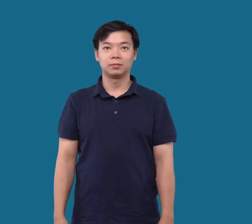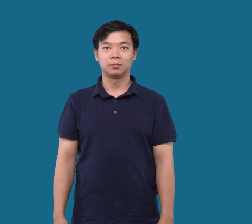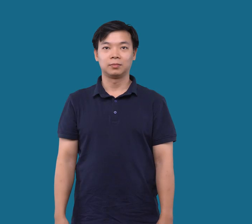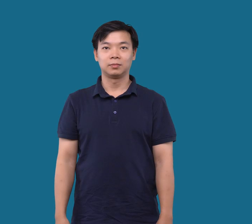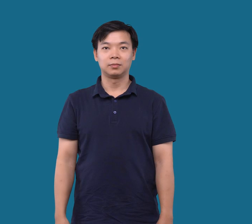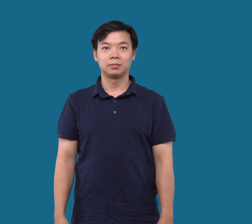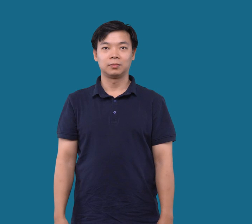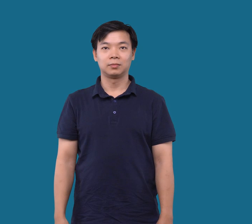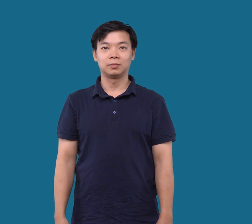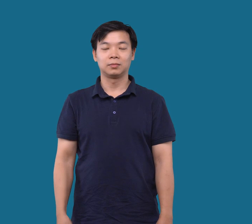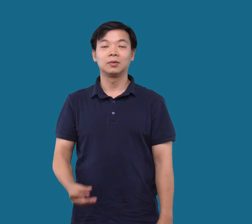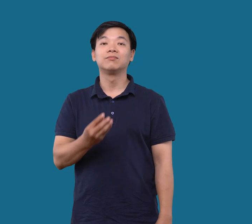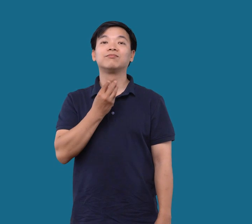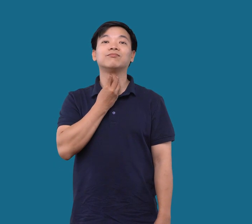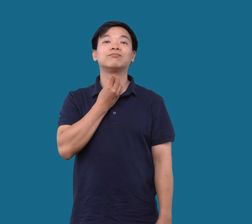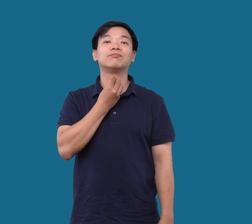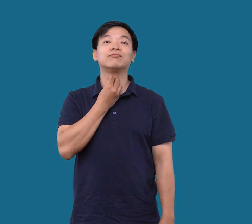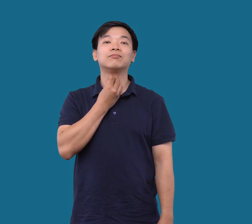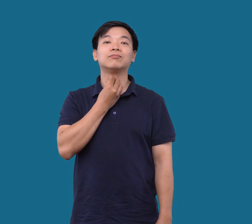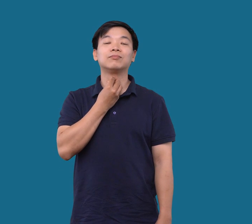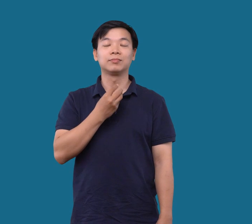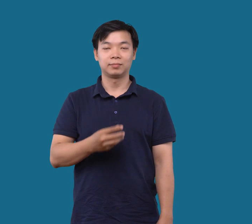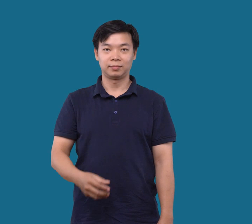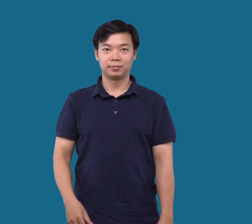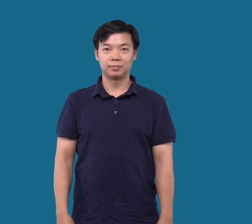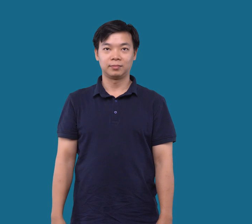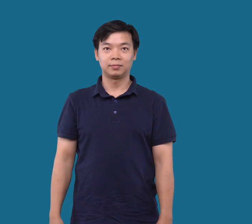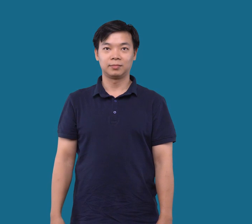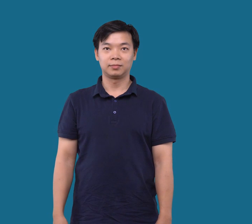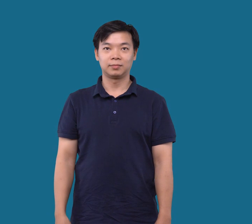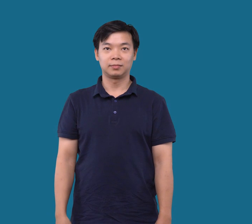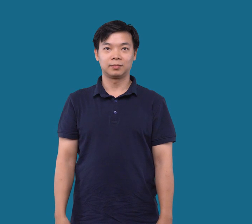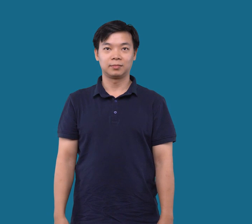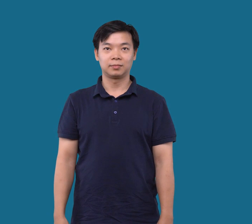họng